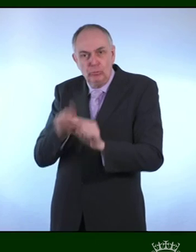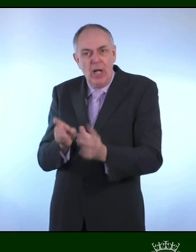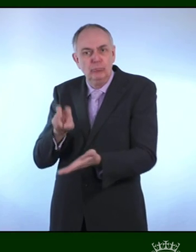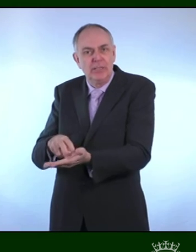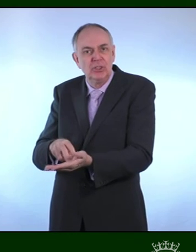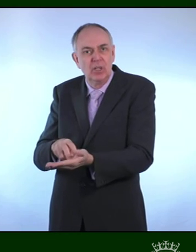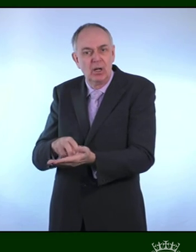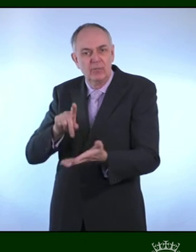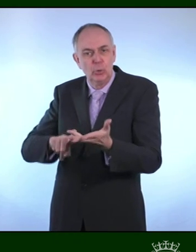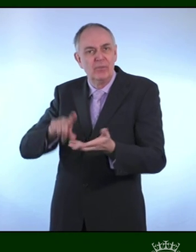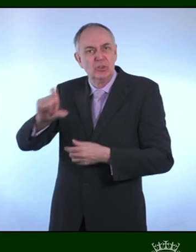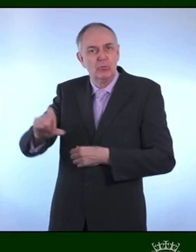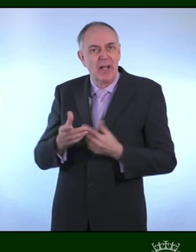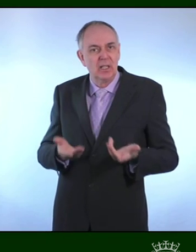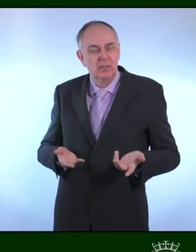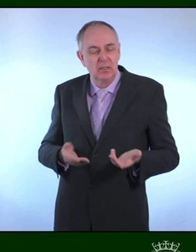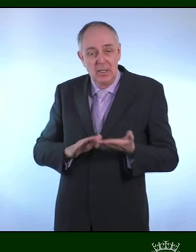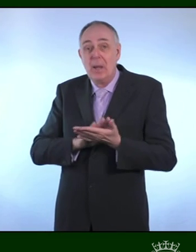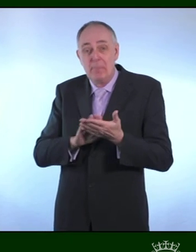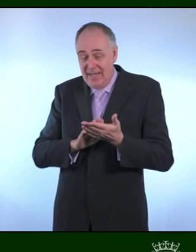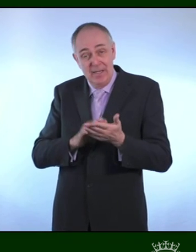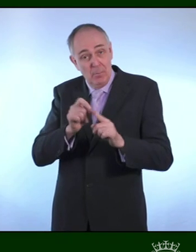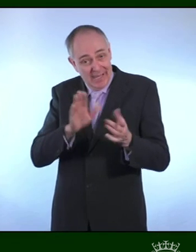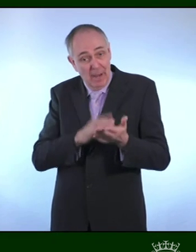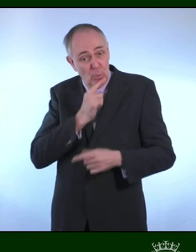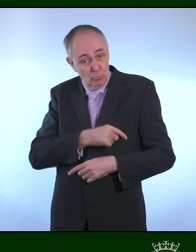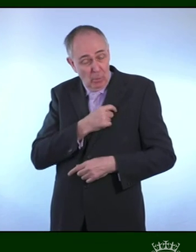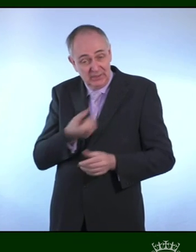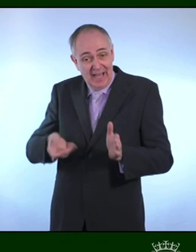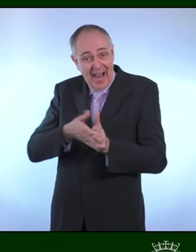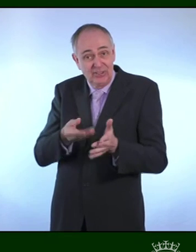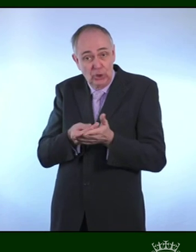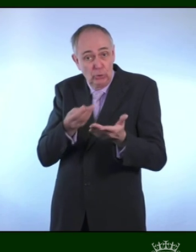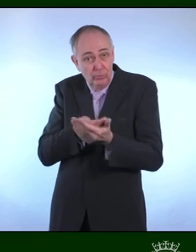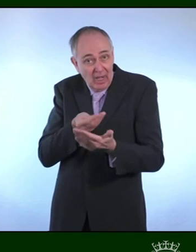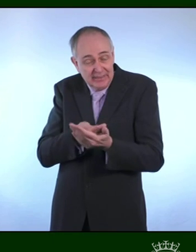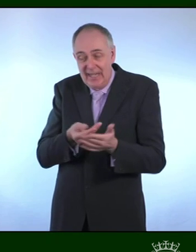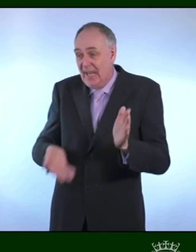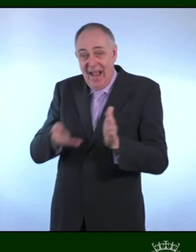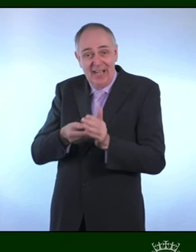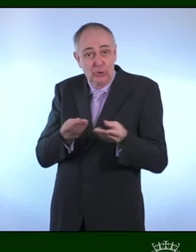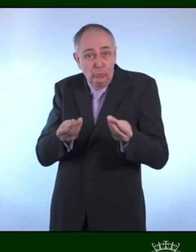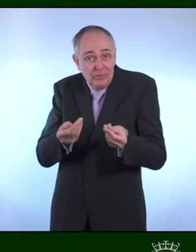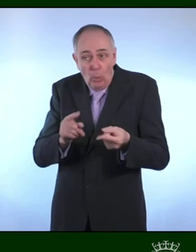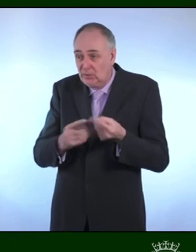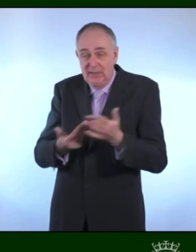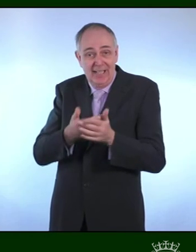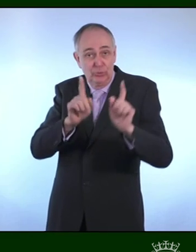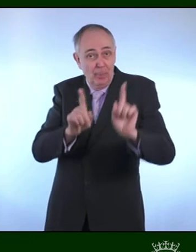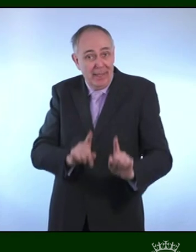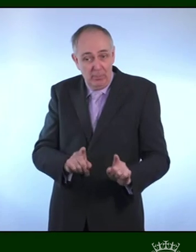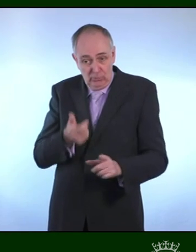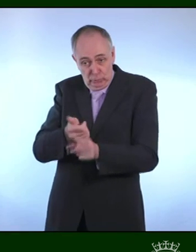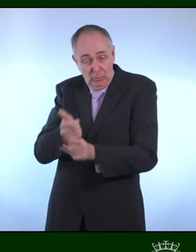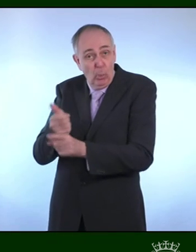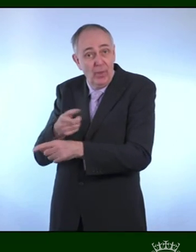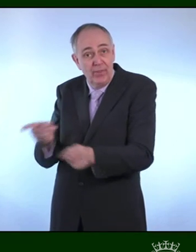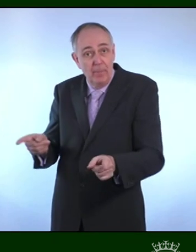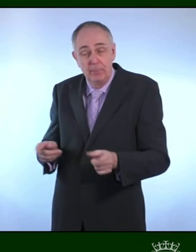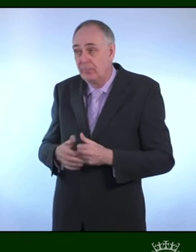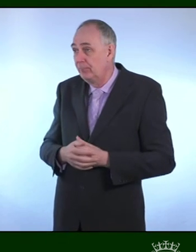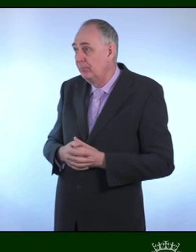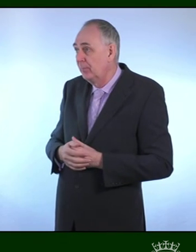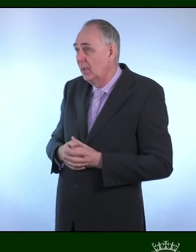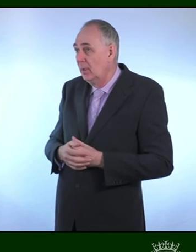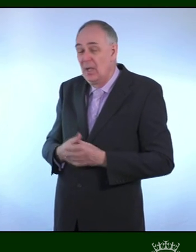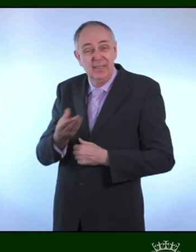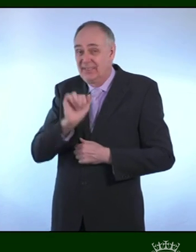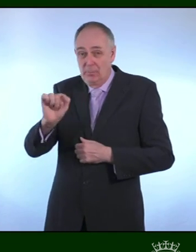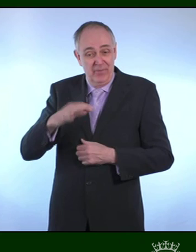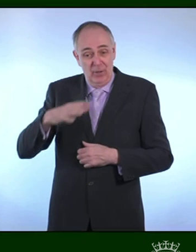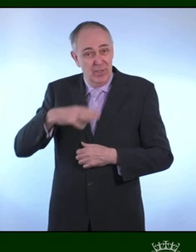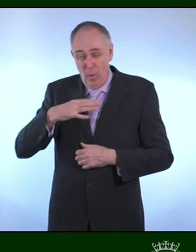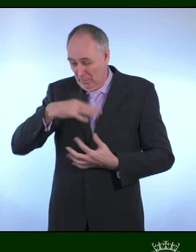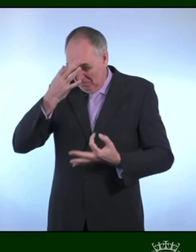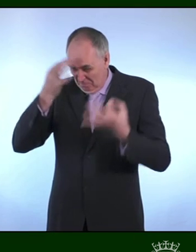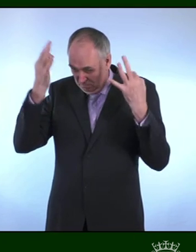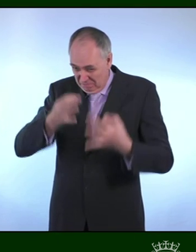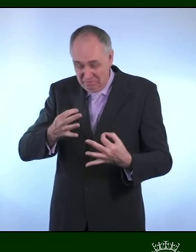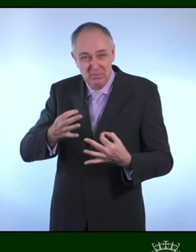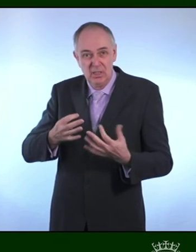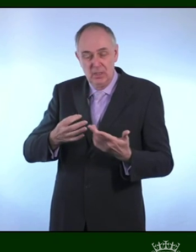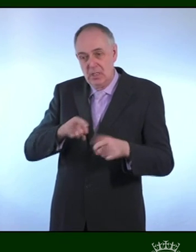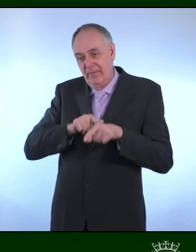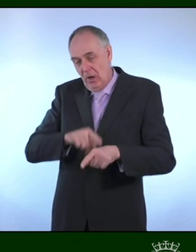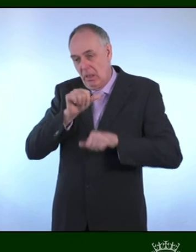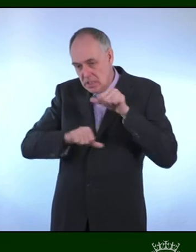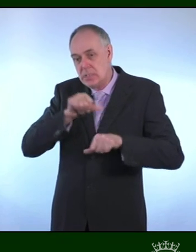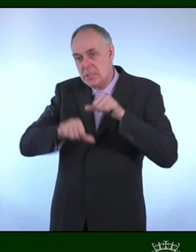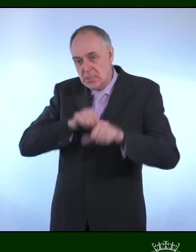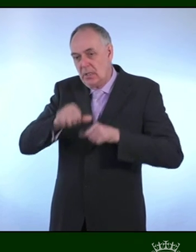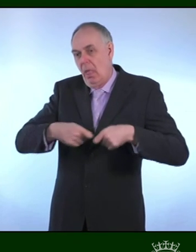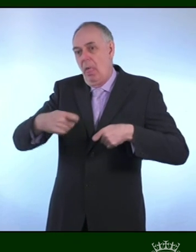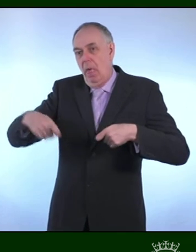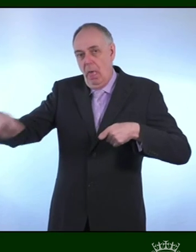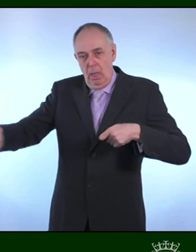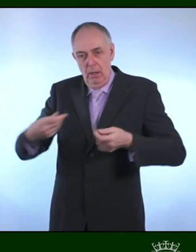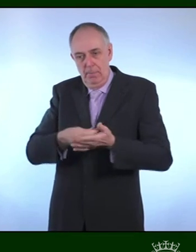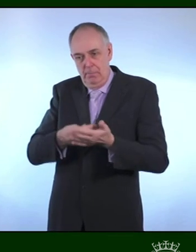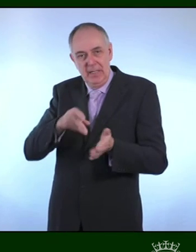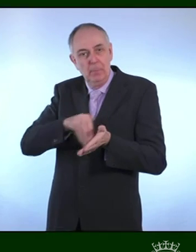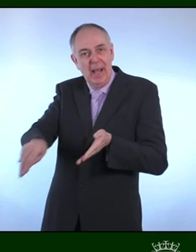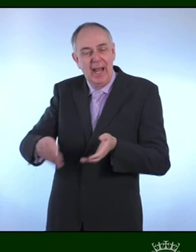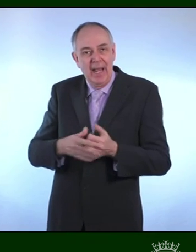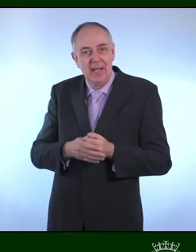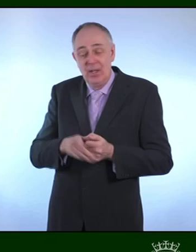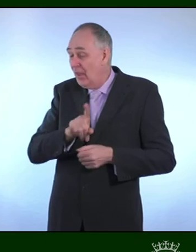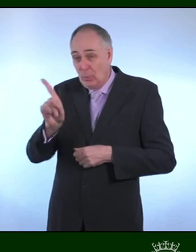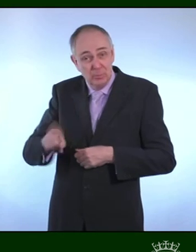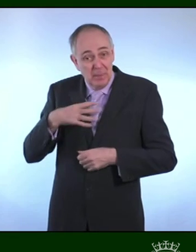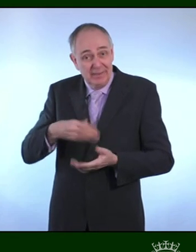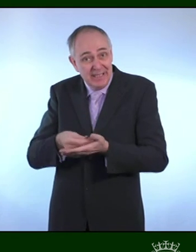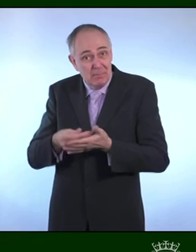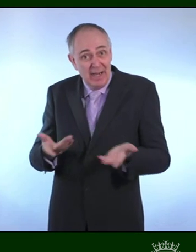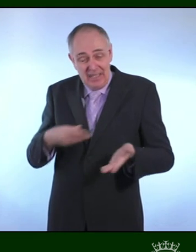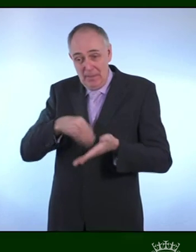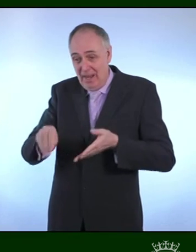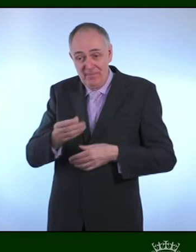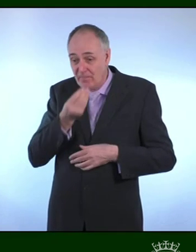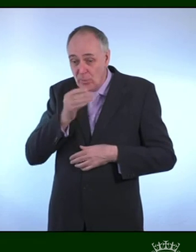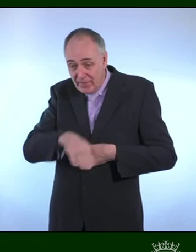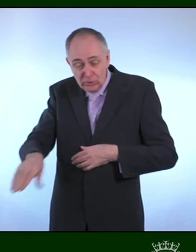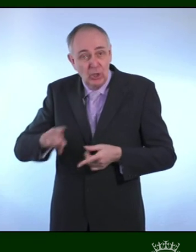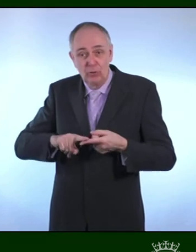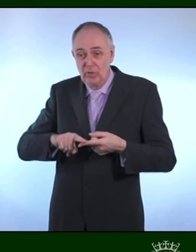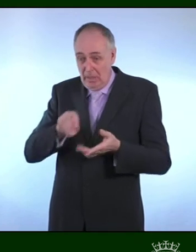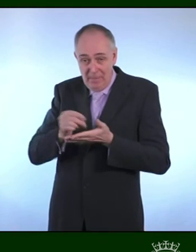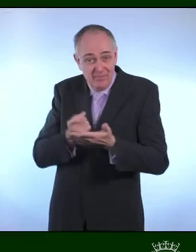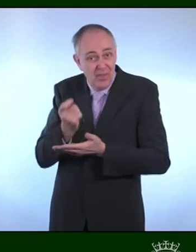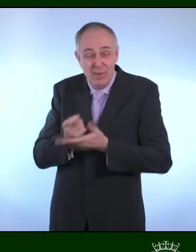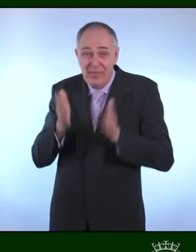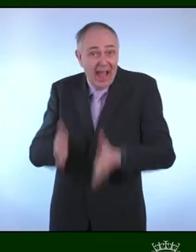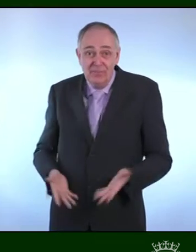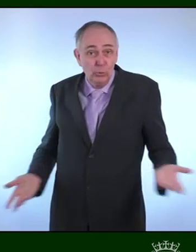Will the Prime Minister now put in extra resources and funding to boost DWP capacity and relax the often quite draconian requirements on people claiming, so that money gets where it is needed quickly—to those people who have got to feed the kids, got to pay the rent, got to survive somehow?